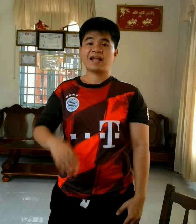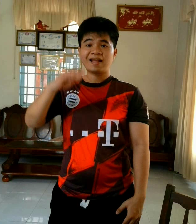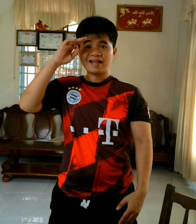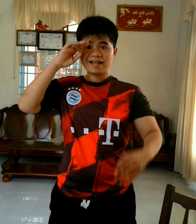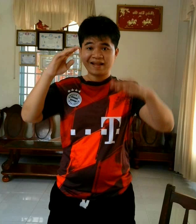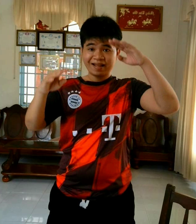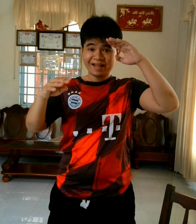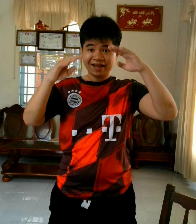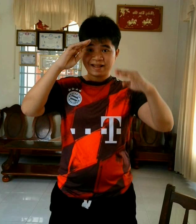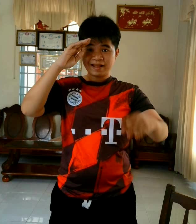xin chao